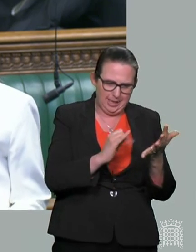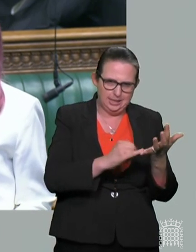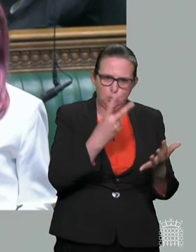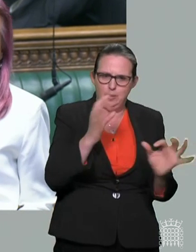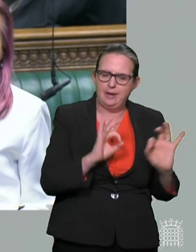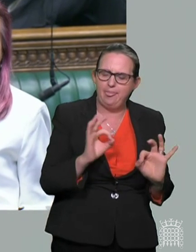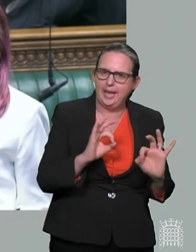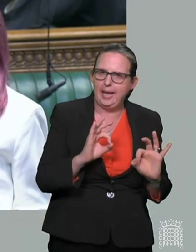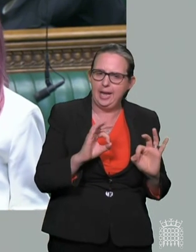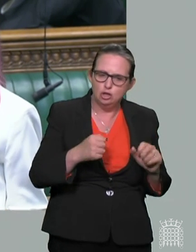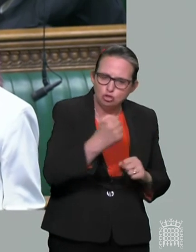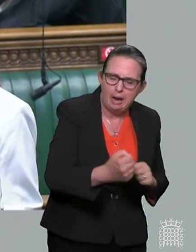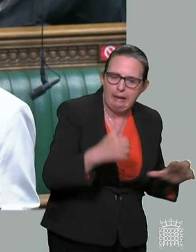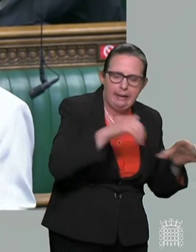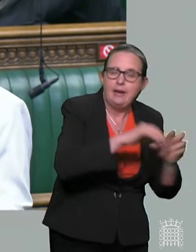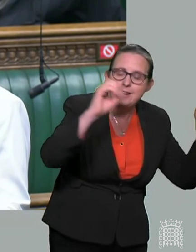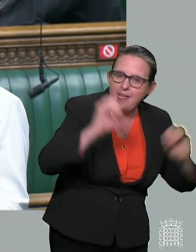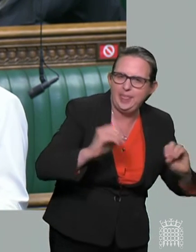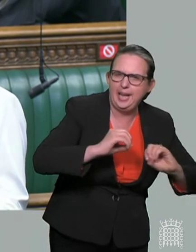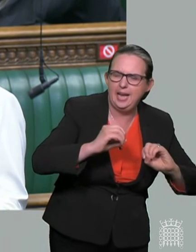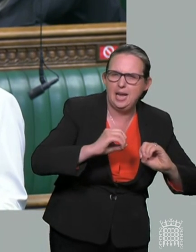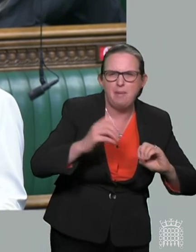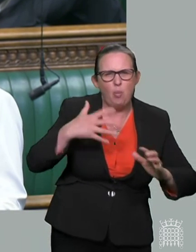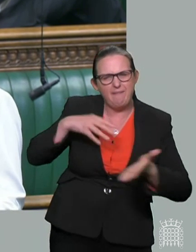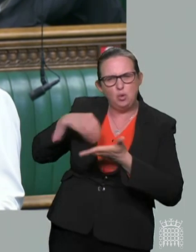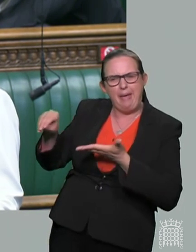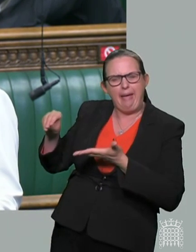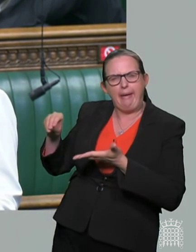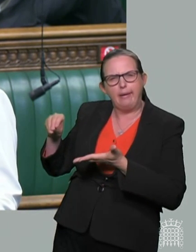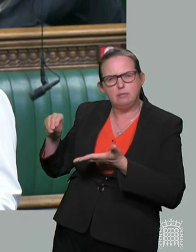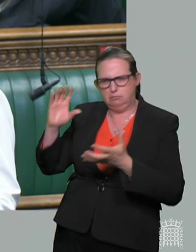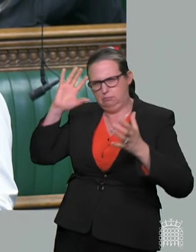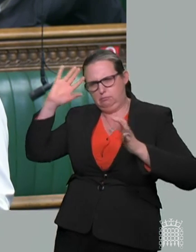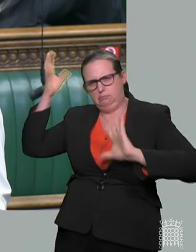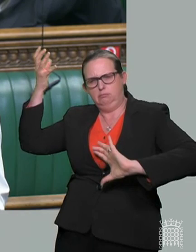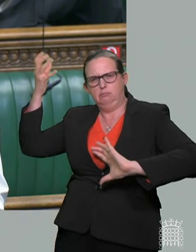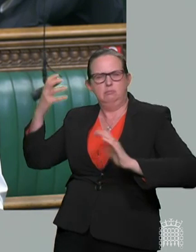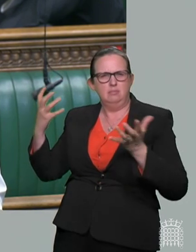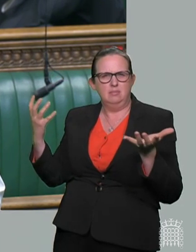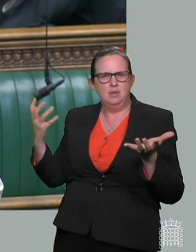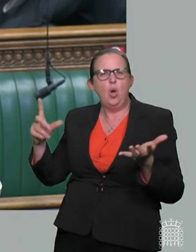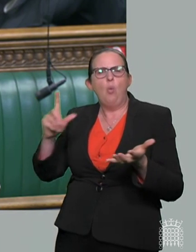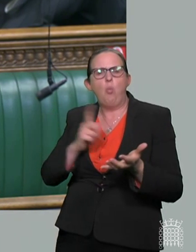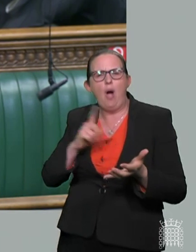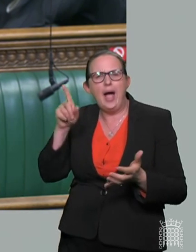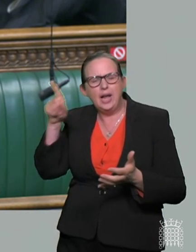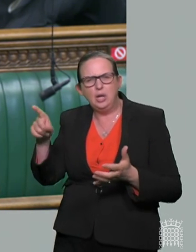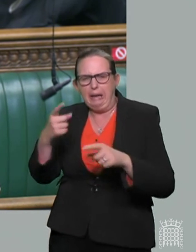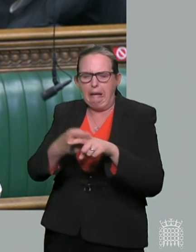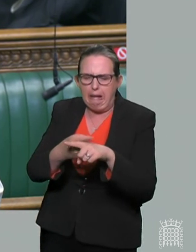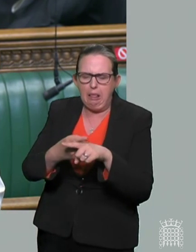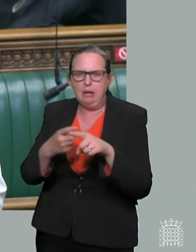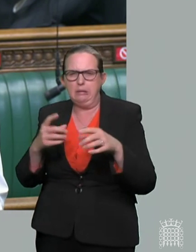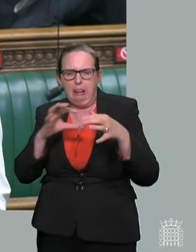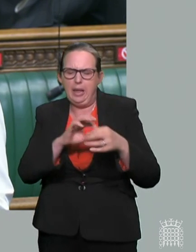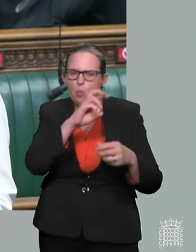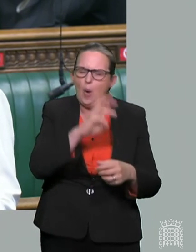Today the Welsh Affairs Committee backed our call, calling the UK Government’s categorisation of HS2 in relation to Wales “unfair and biased”.